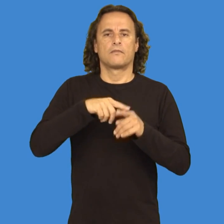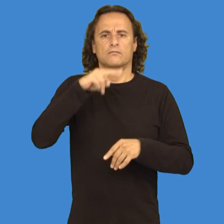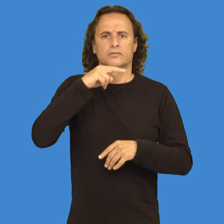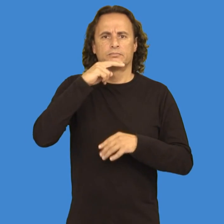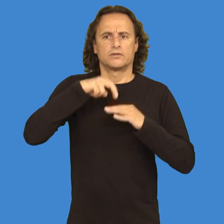pis